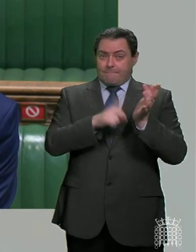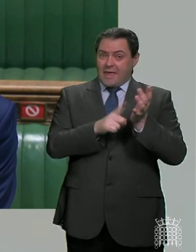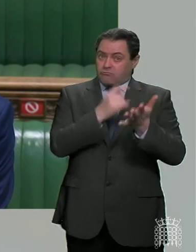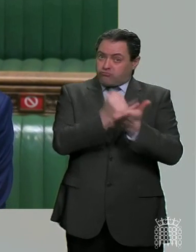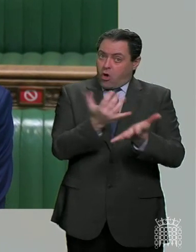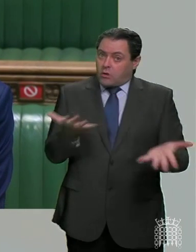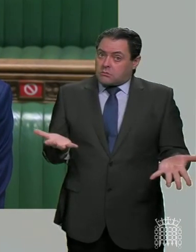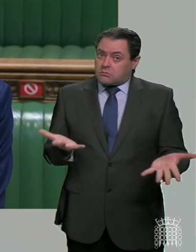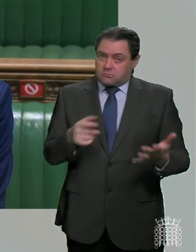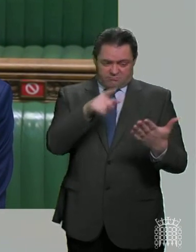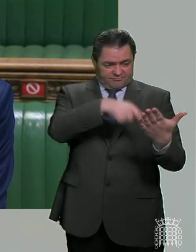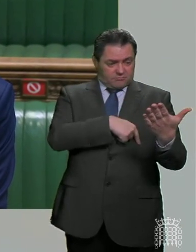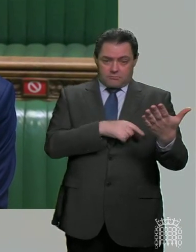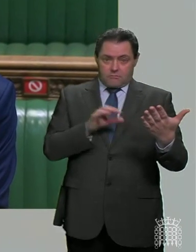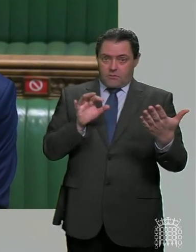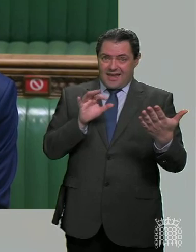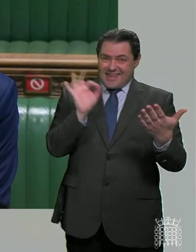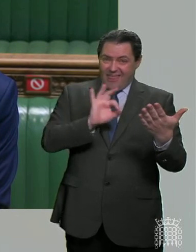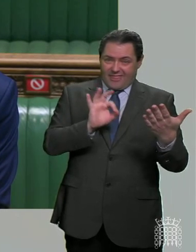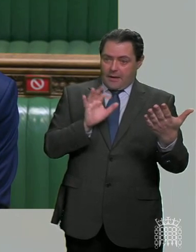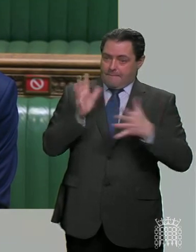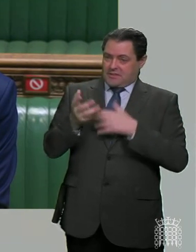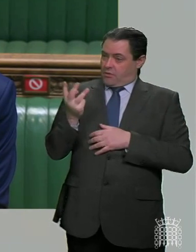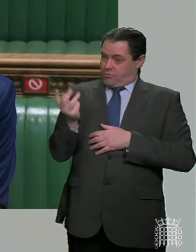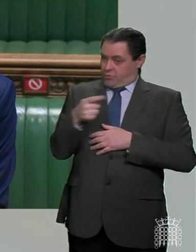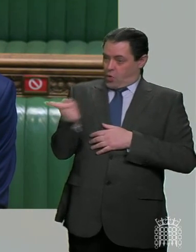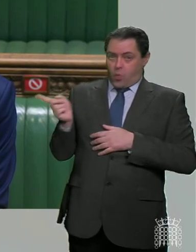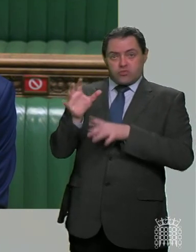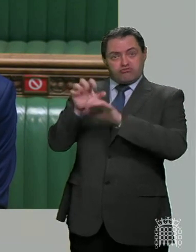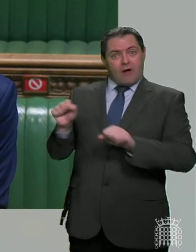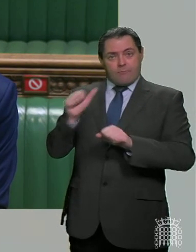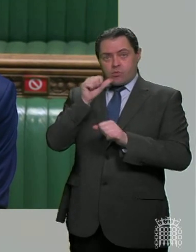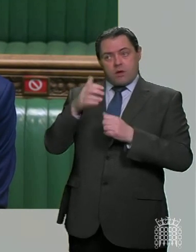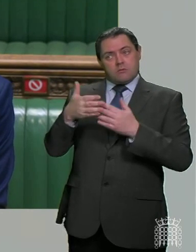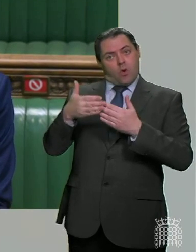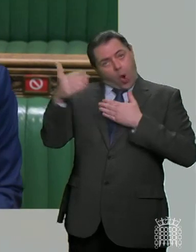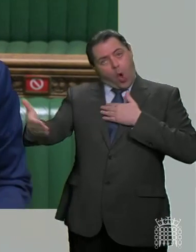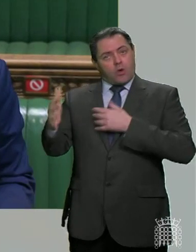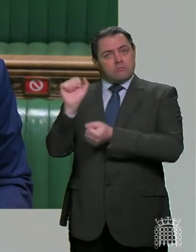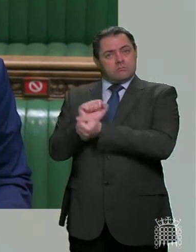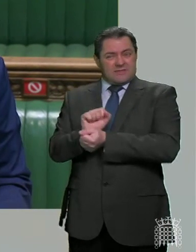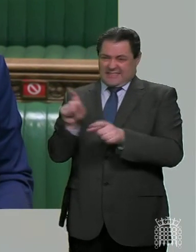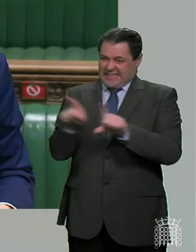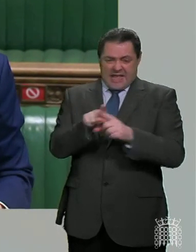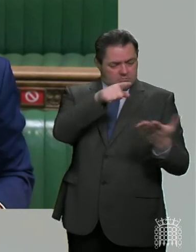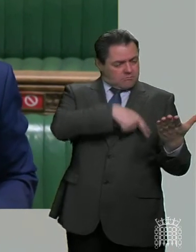Nothing in that Bill would have increased the length of sentence in any of those rape cases—nothing in that Bill.